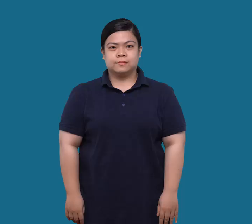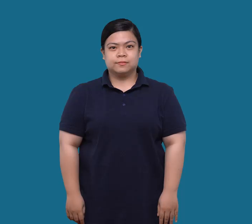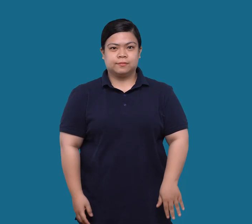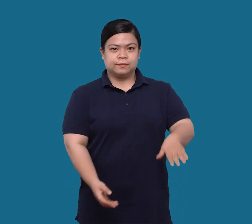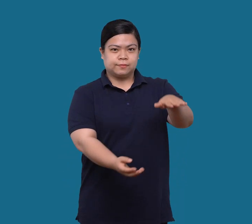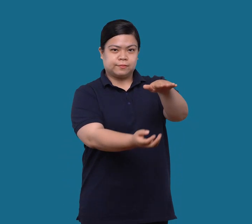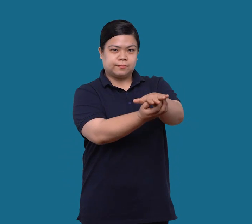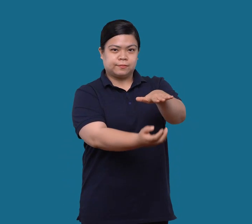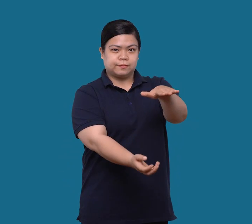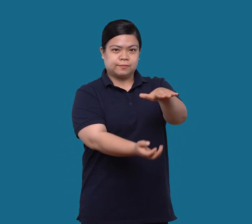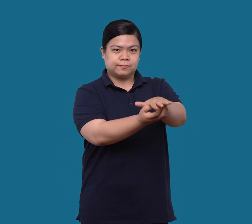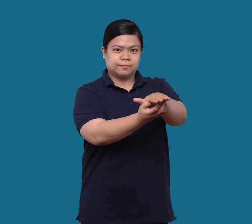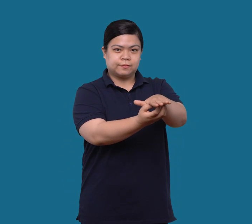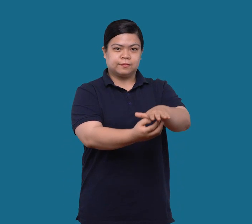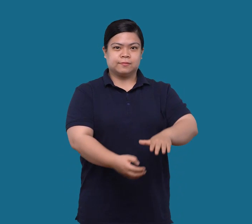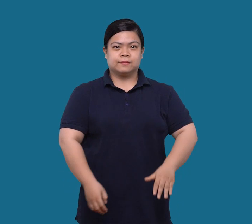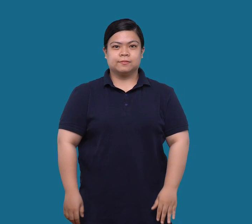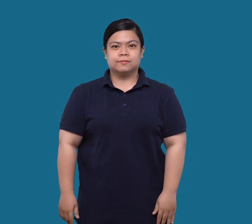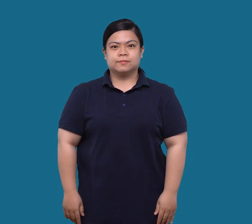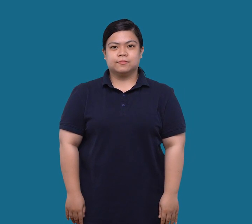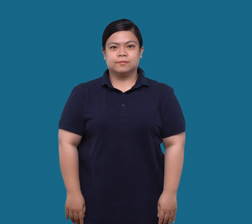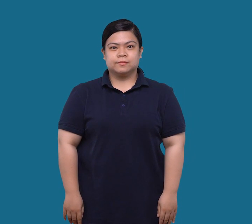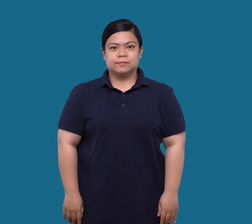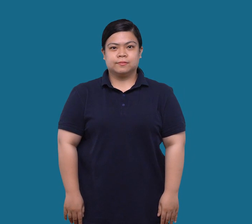công nghiệp